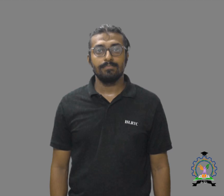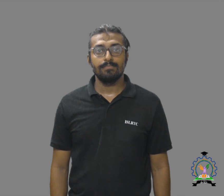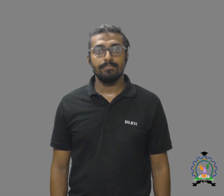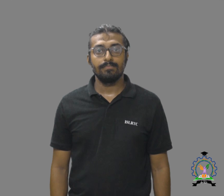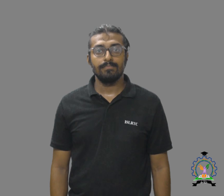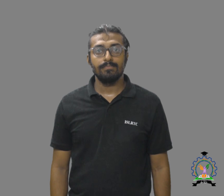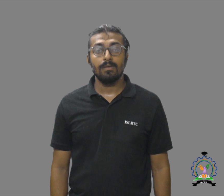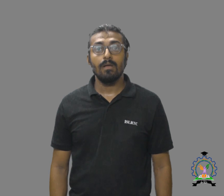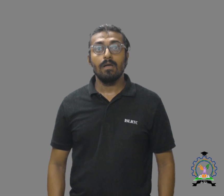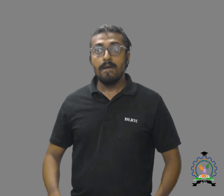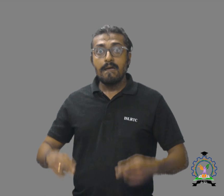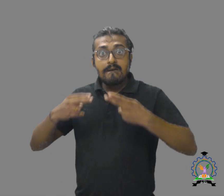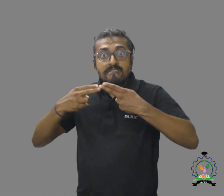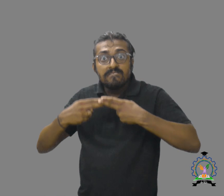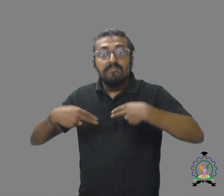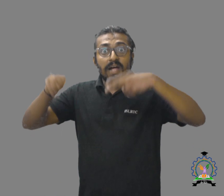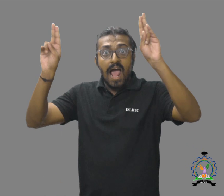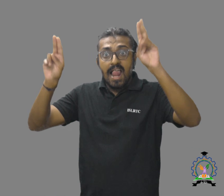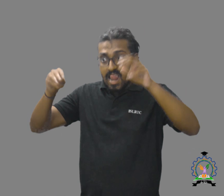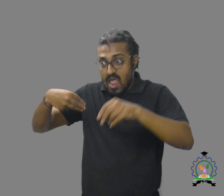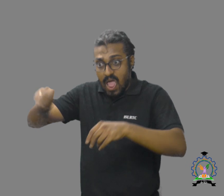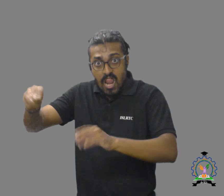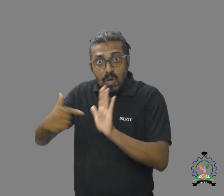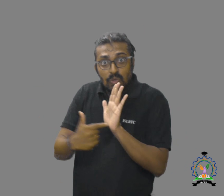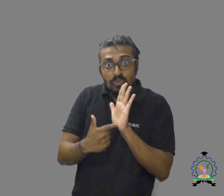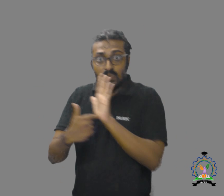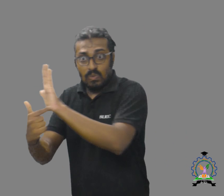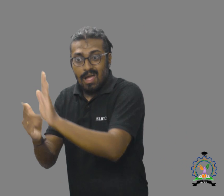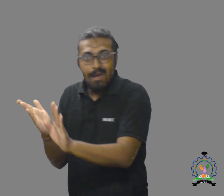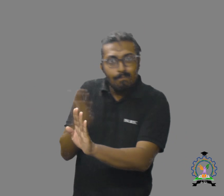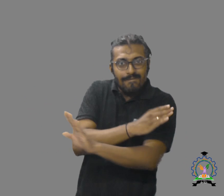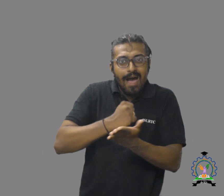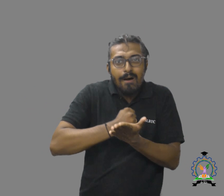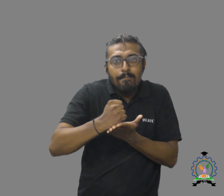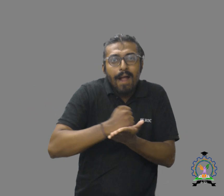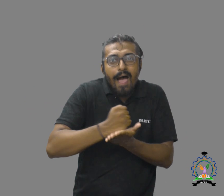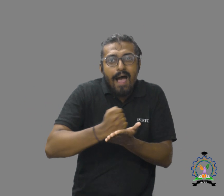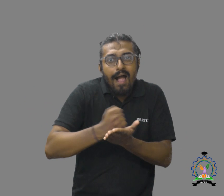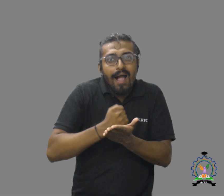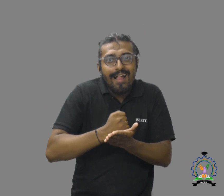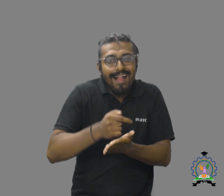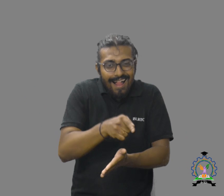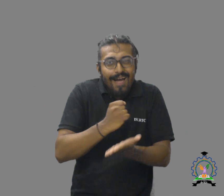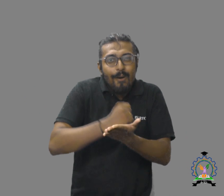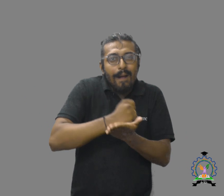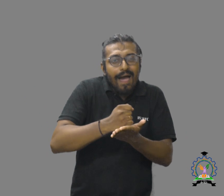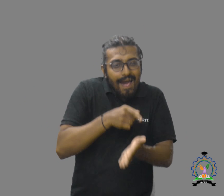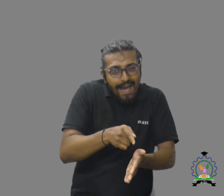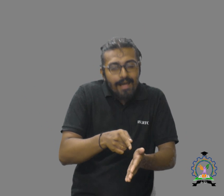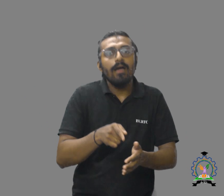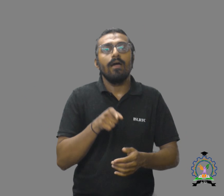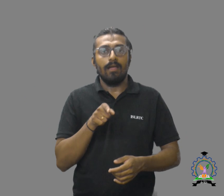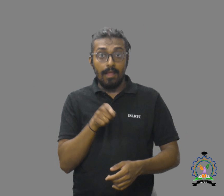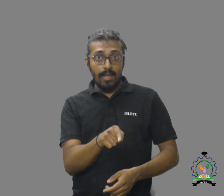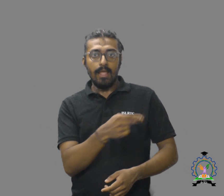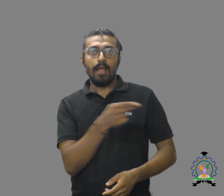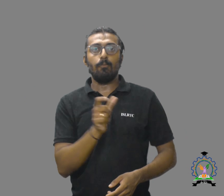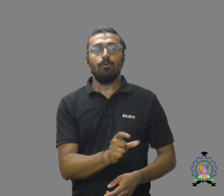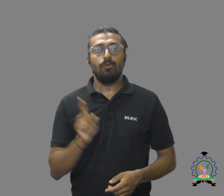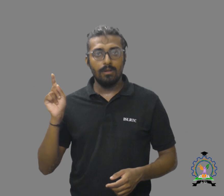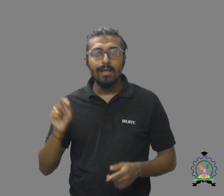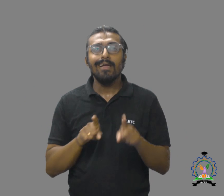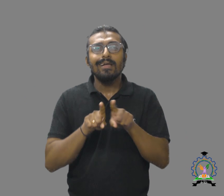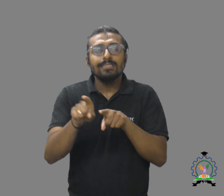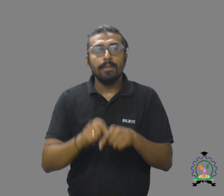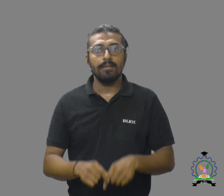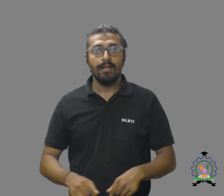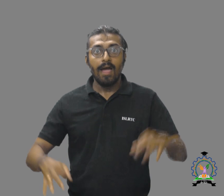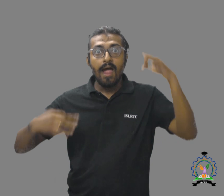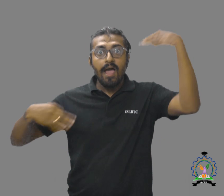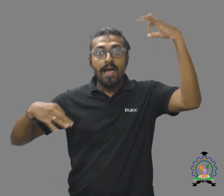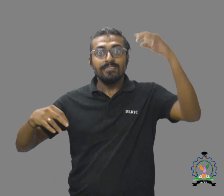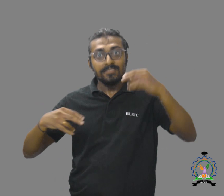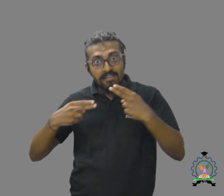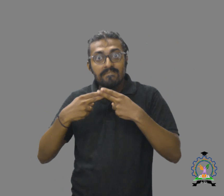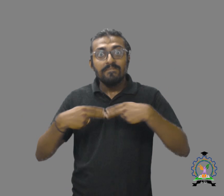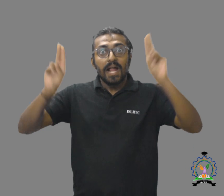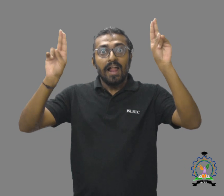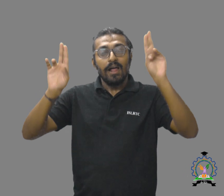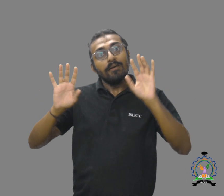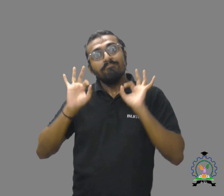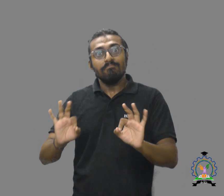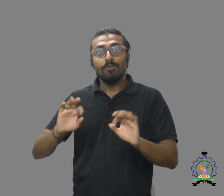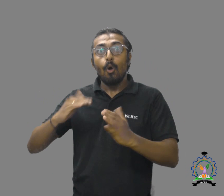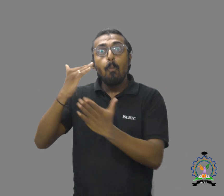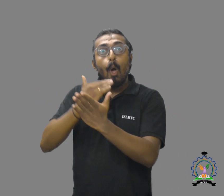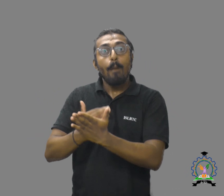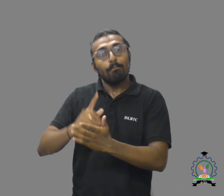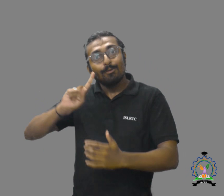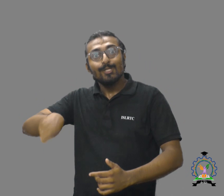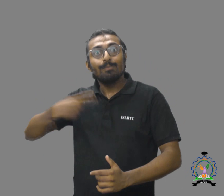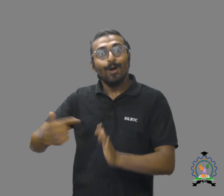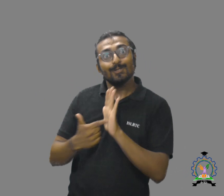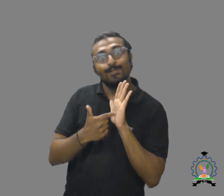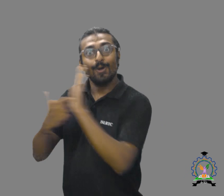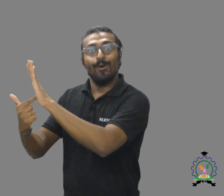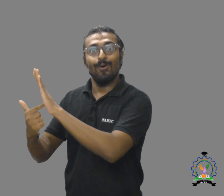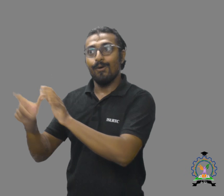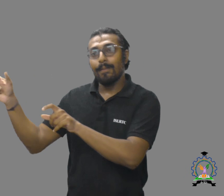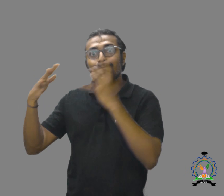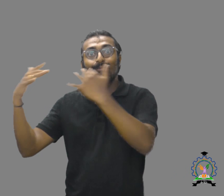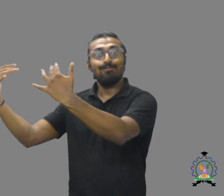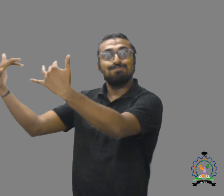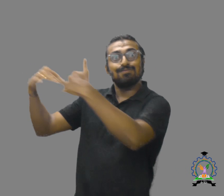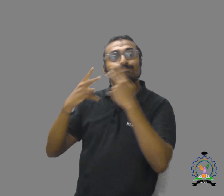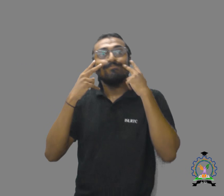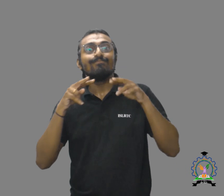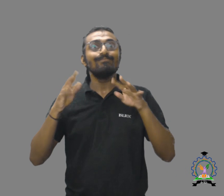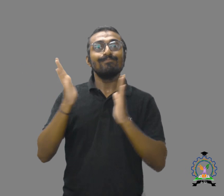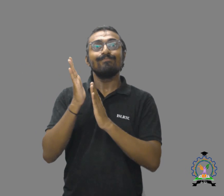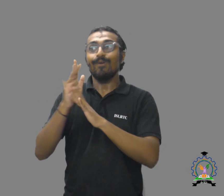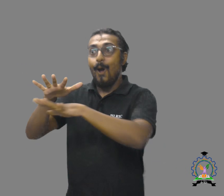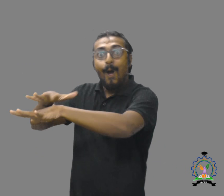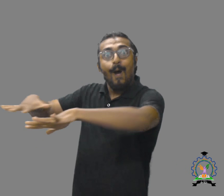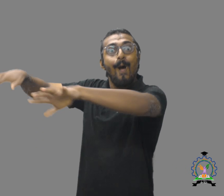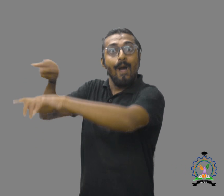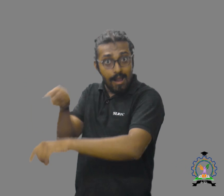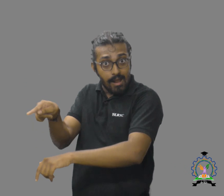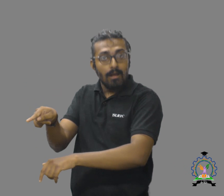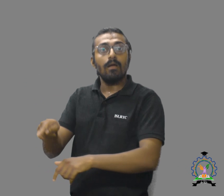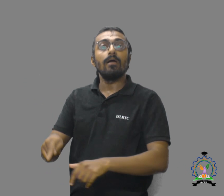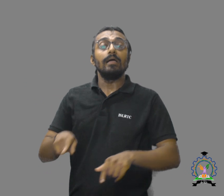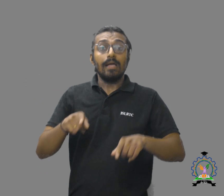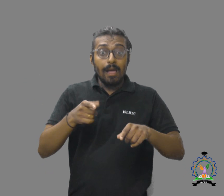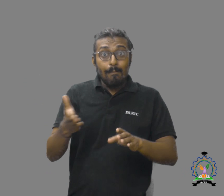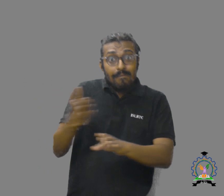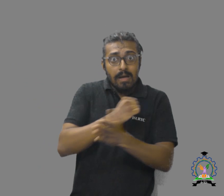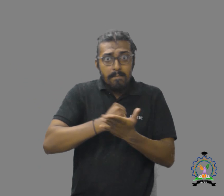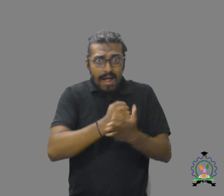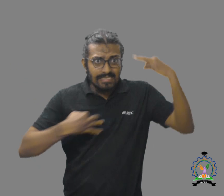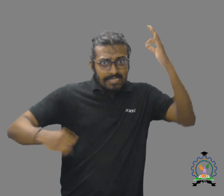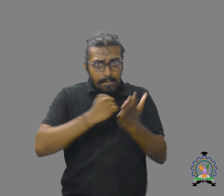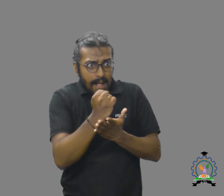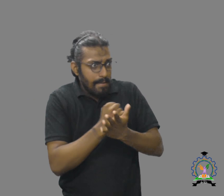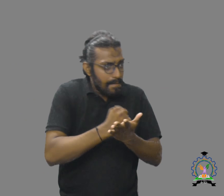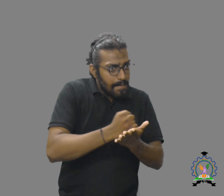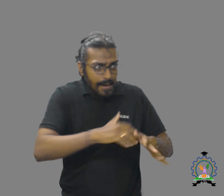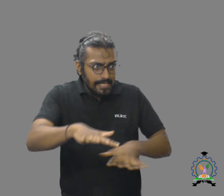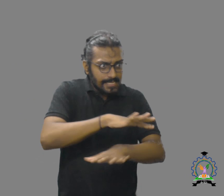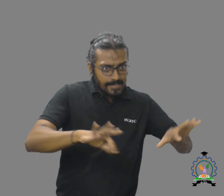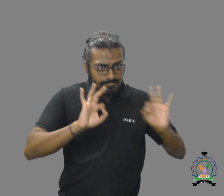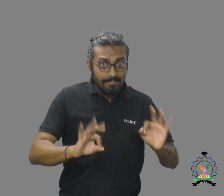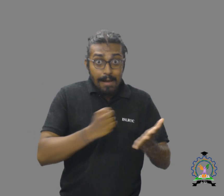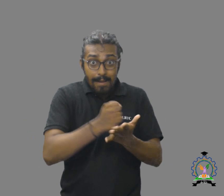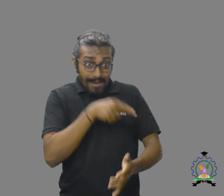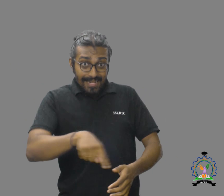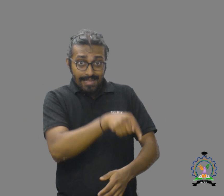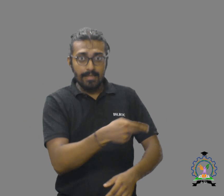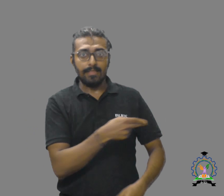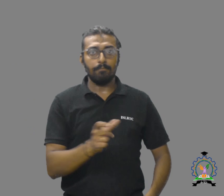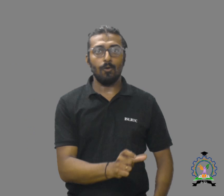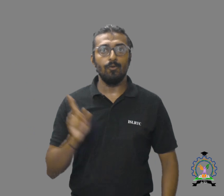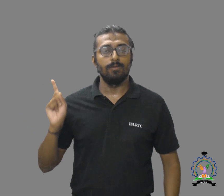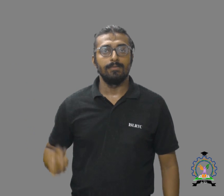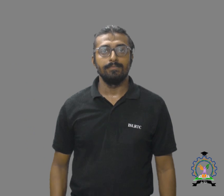Rehearsal